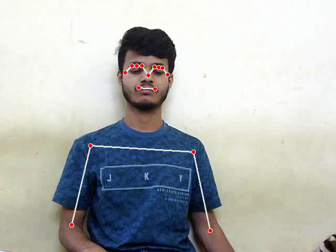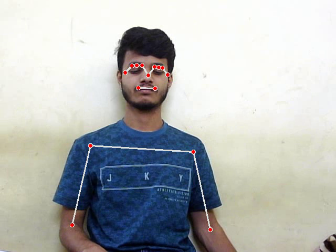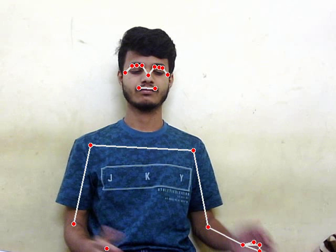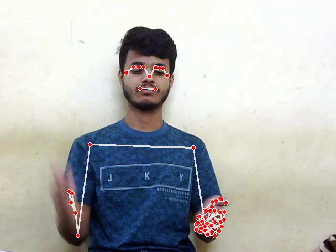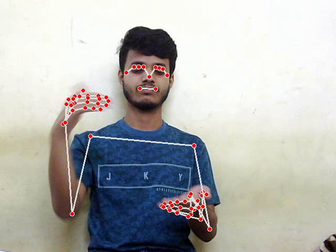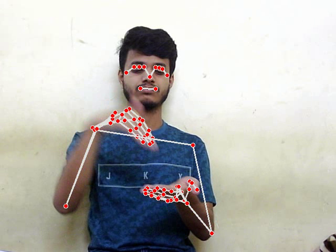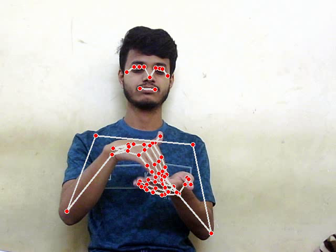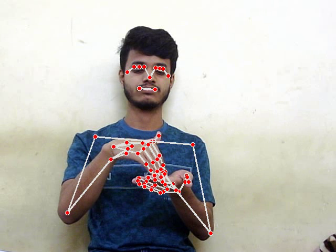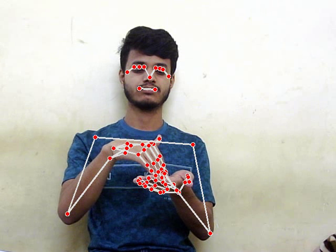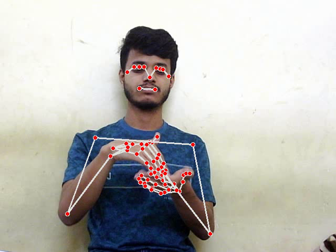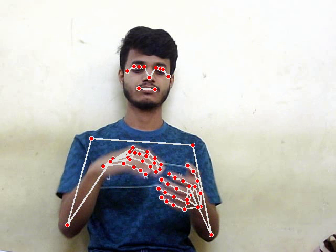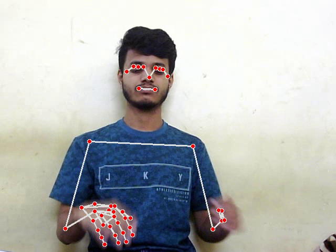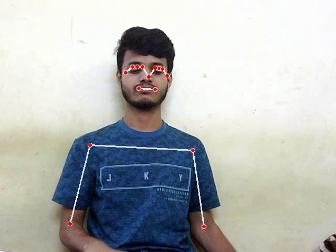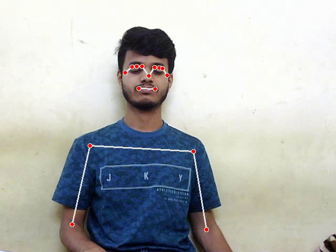again